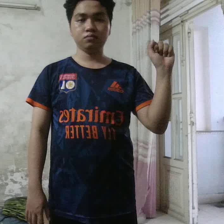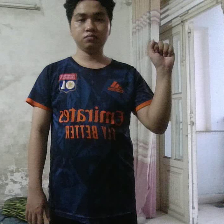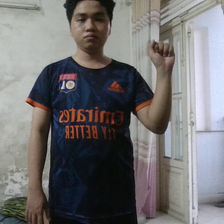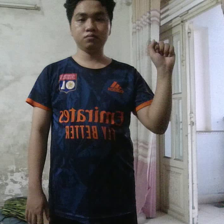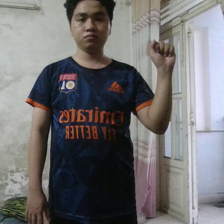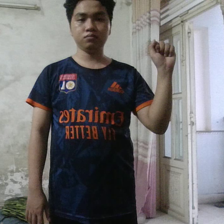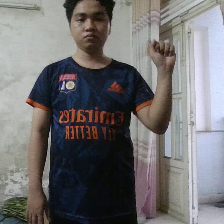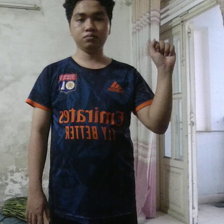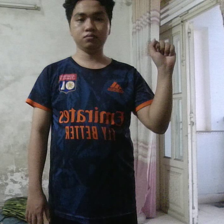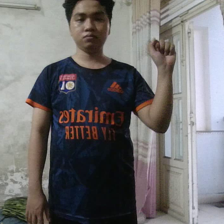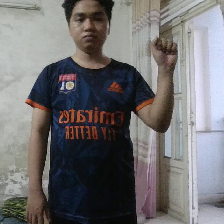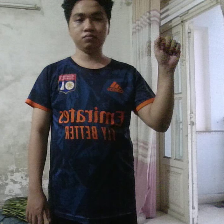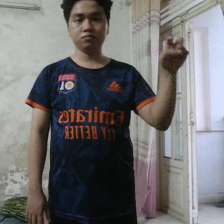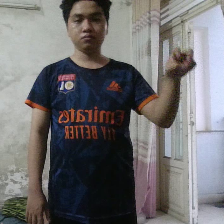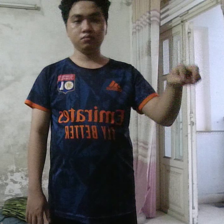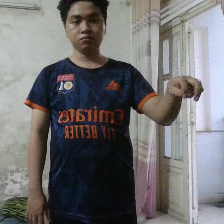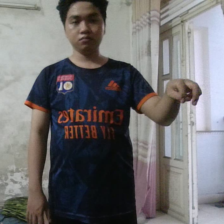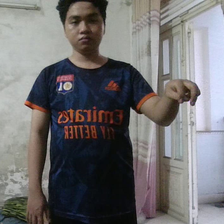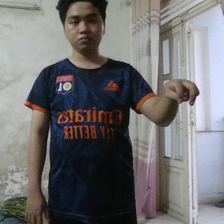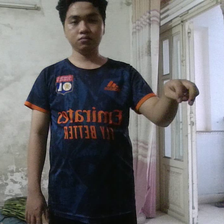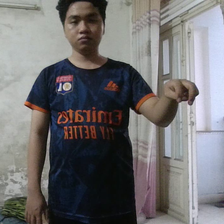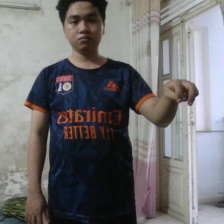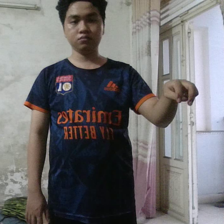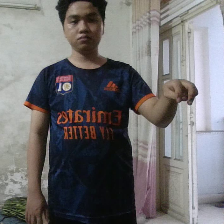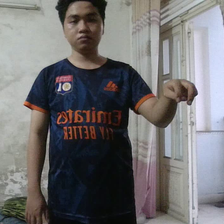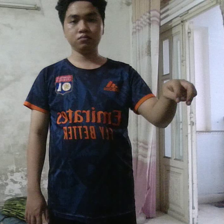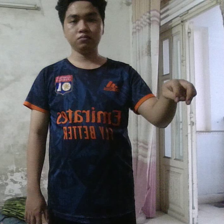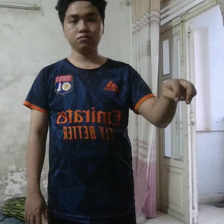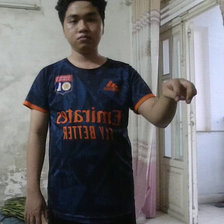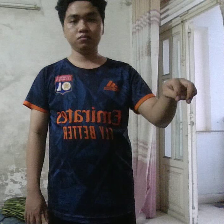â